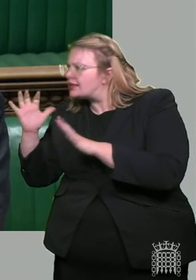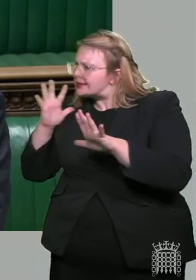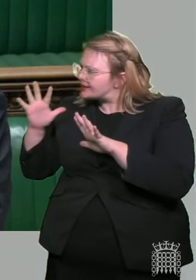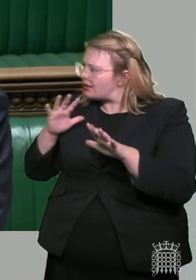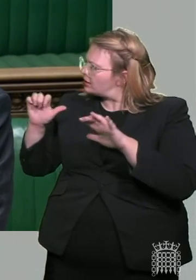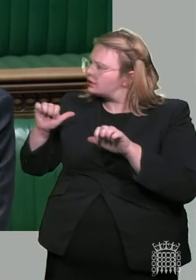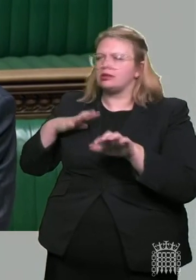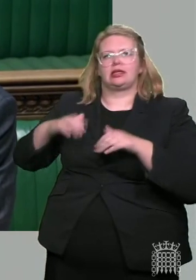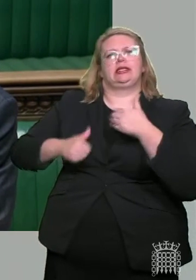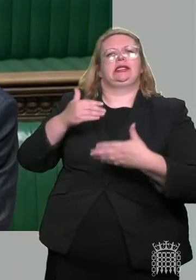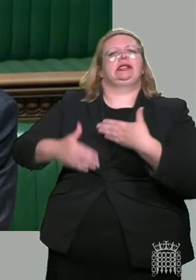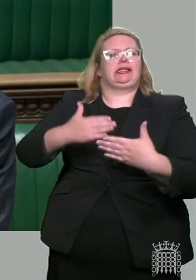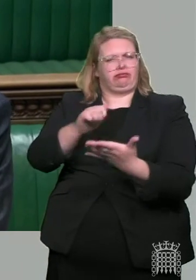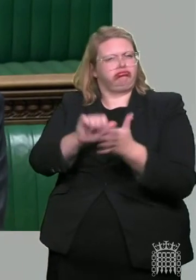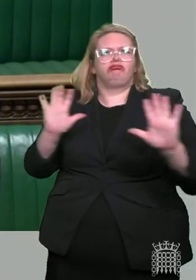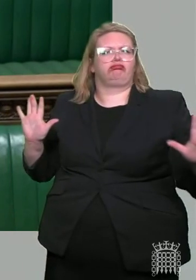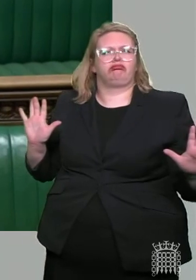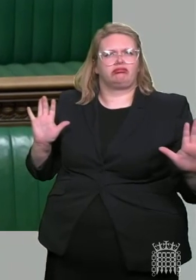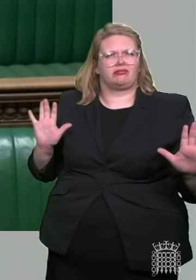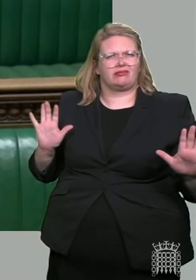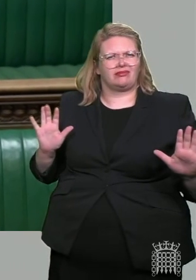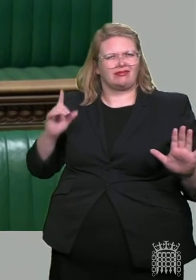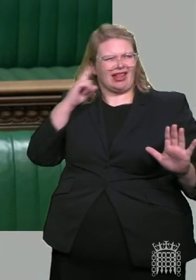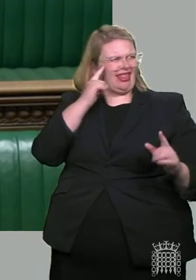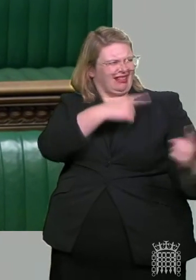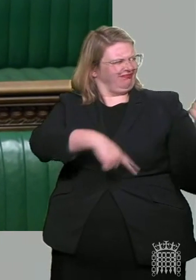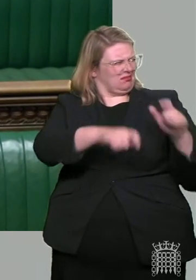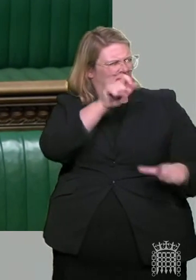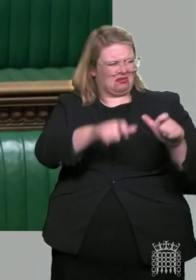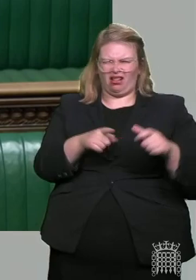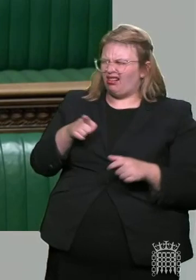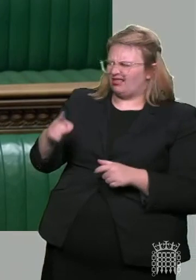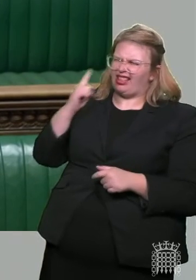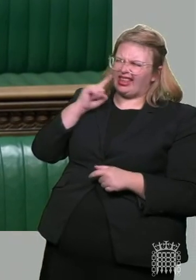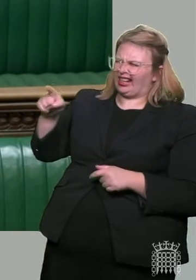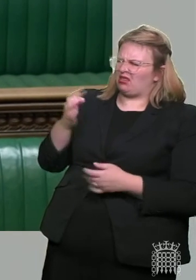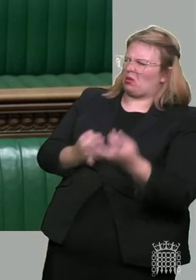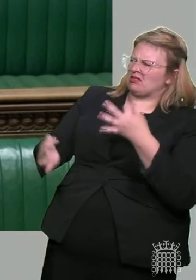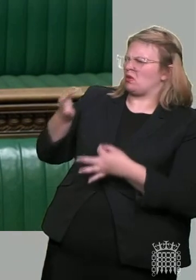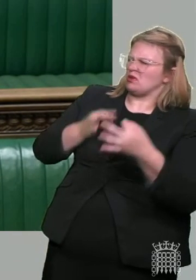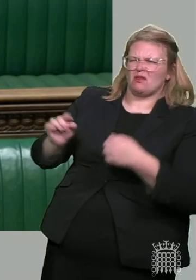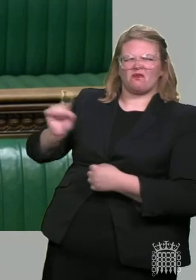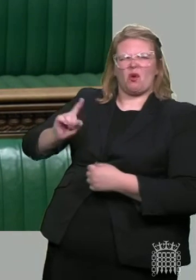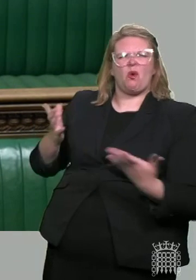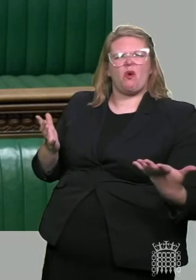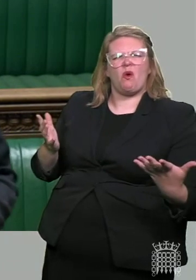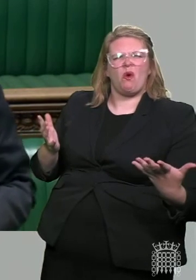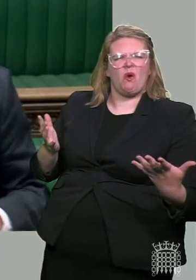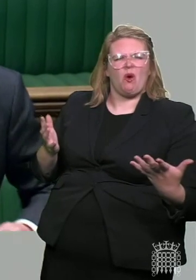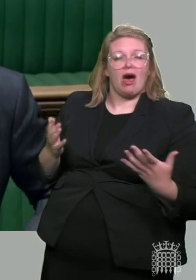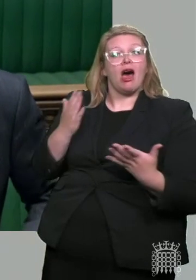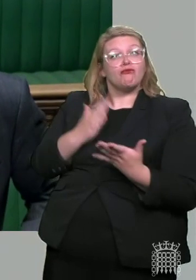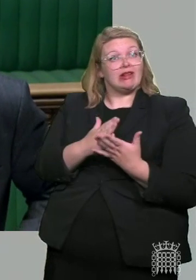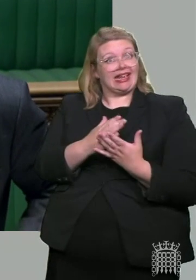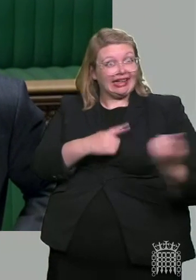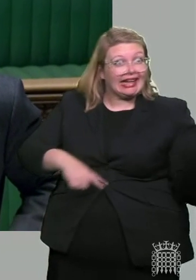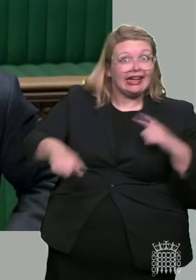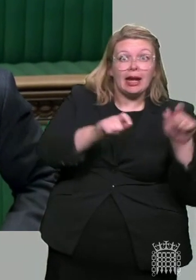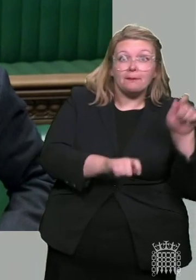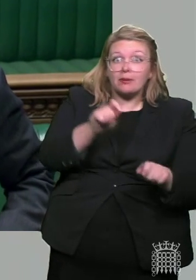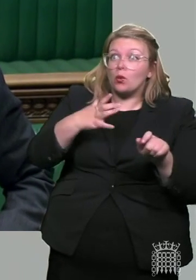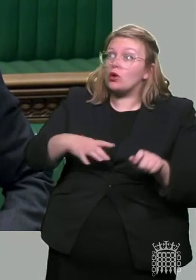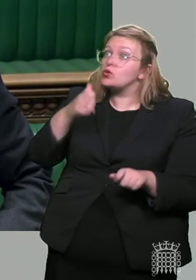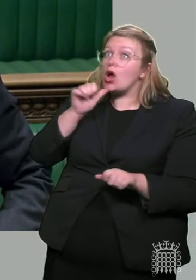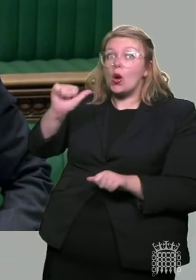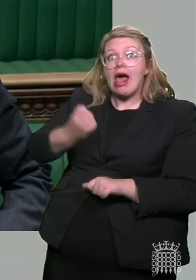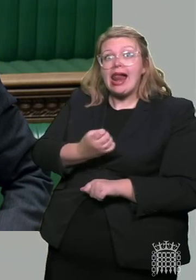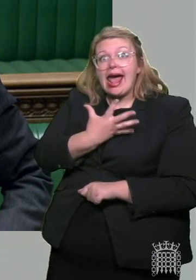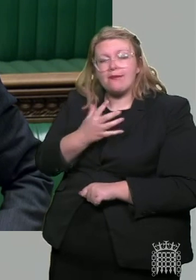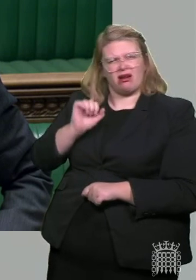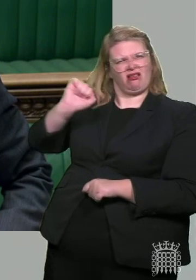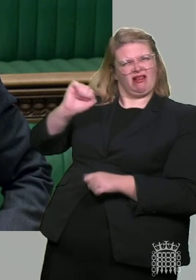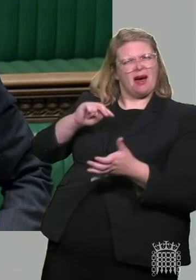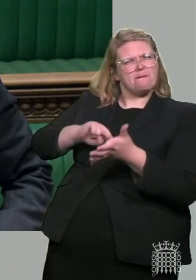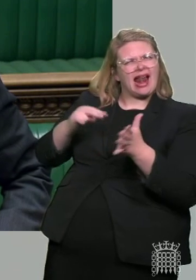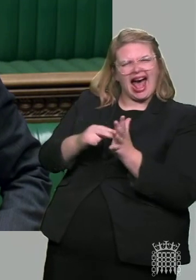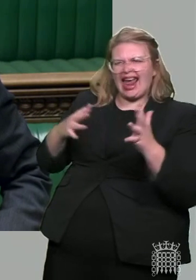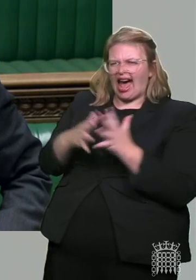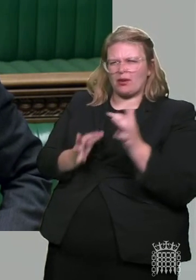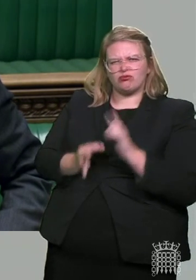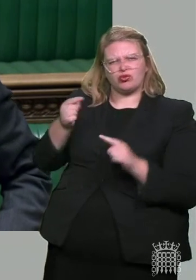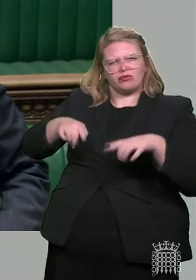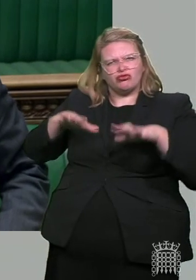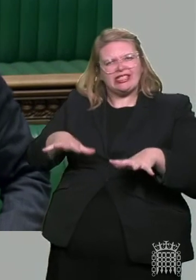But I think people will find it absolutely bizarre that he is focusing on this issue, when what people want to know is what plans a Labour Government might have to improve the lives of people in this country.